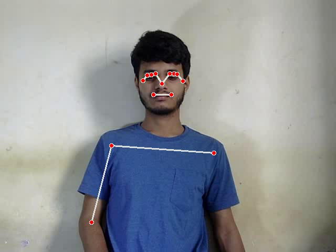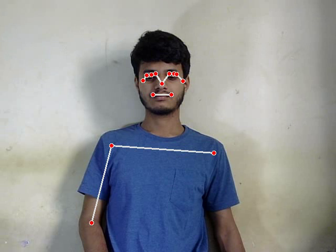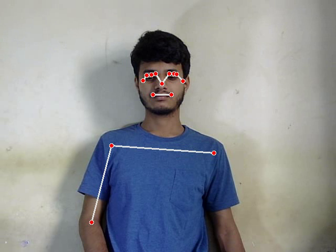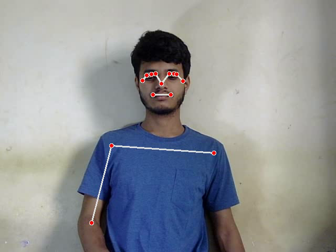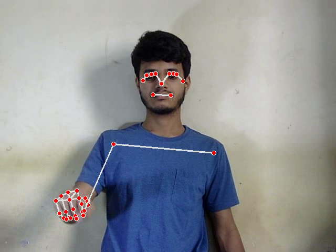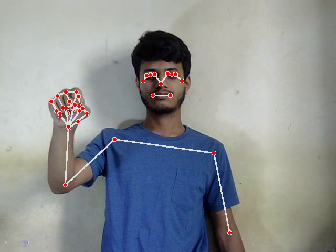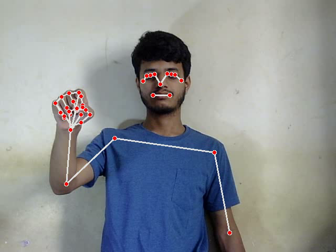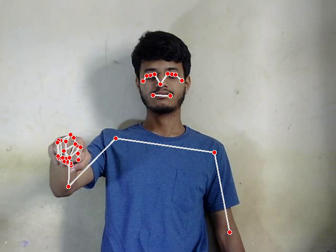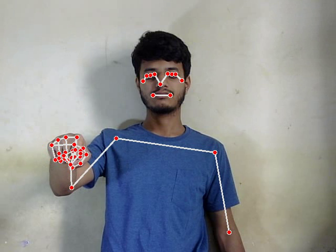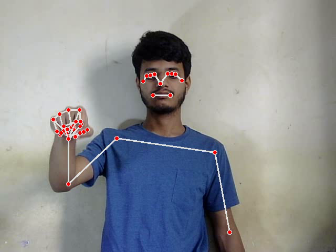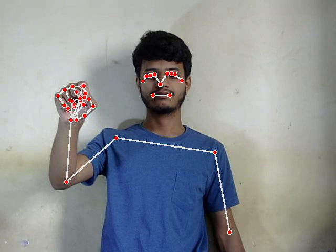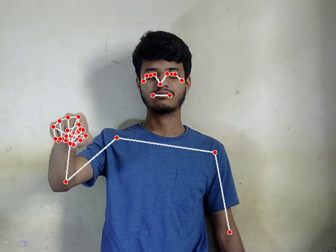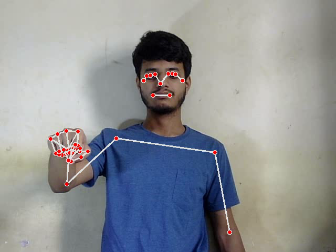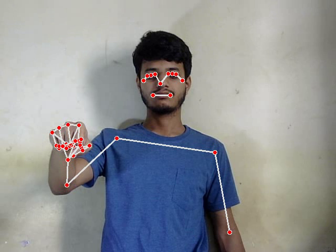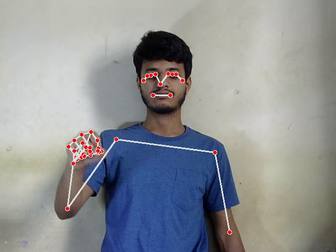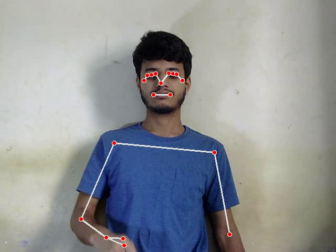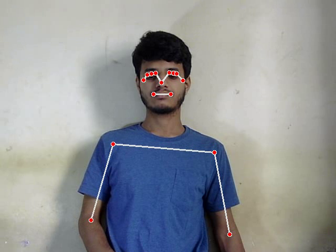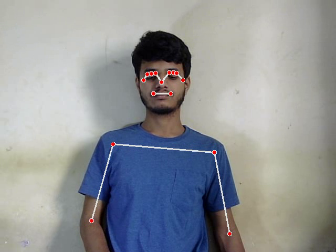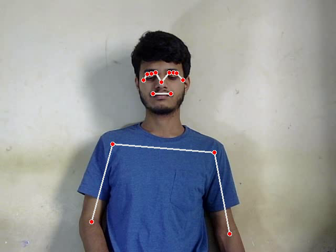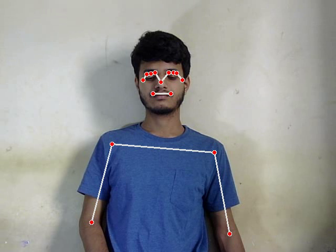yes